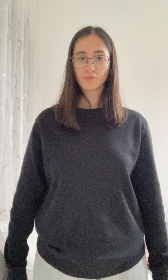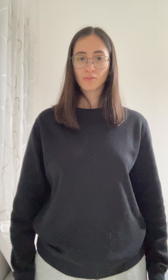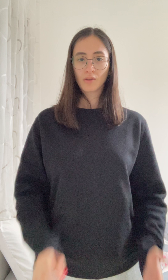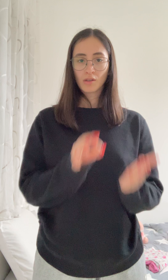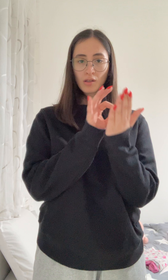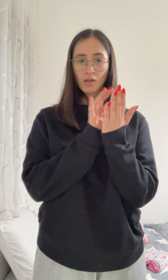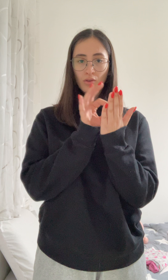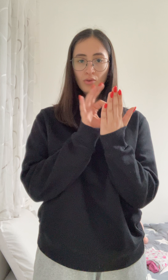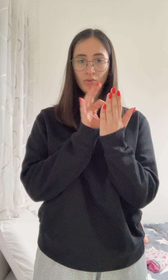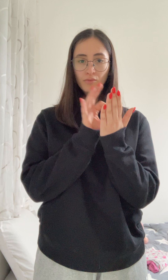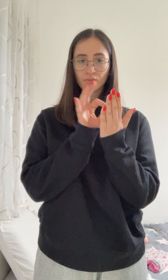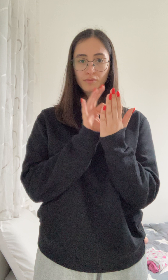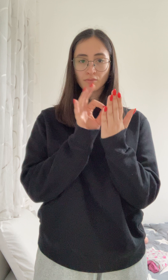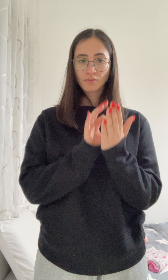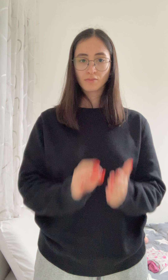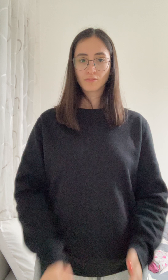לכתוב